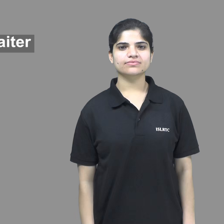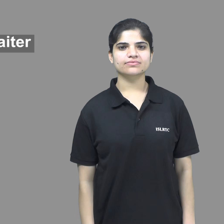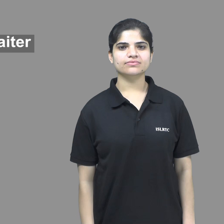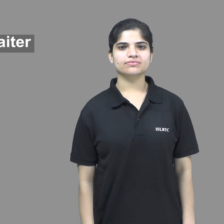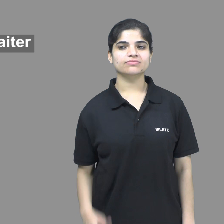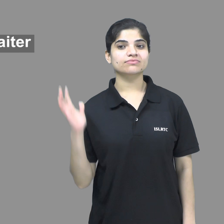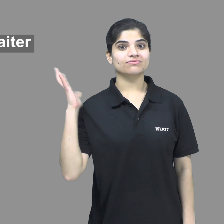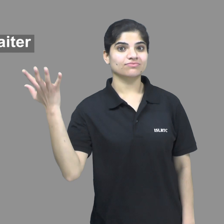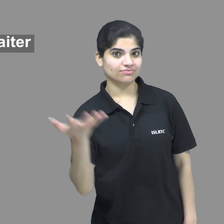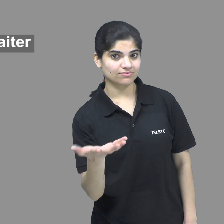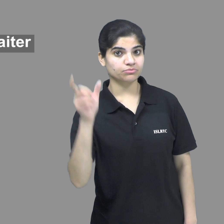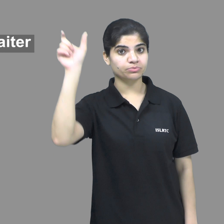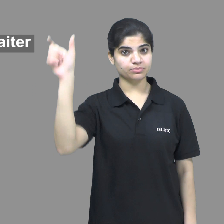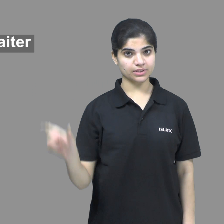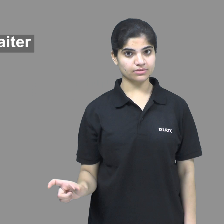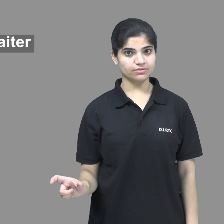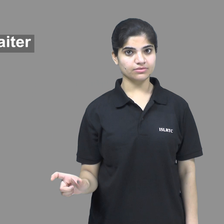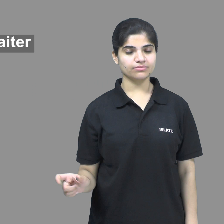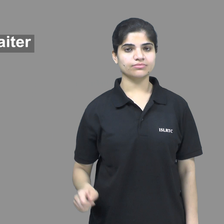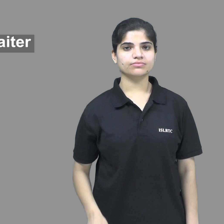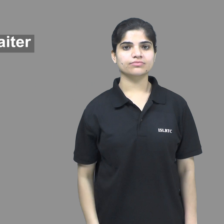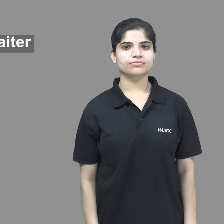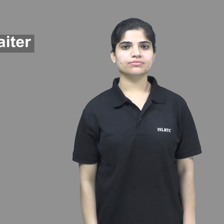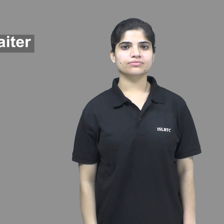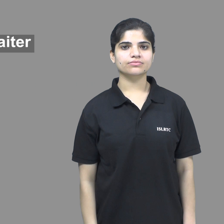Waiter